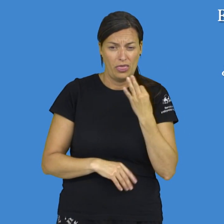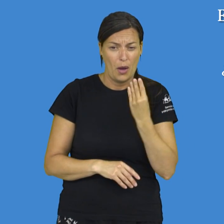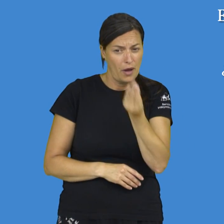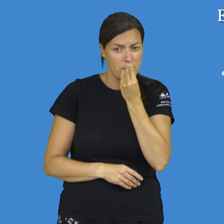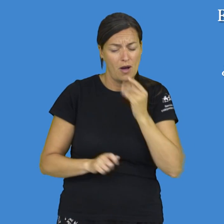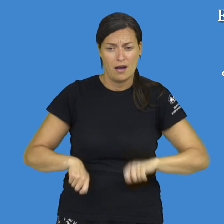comer